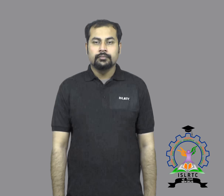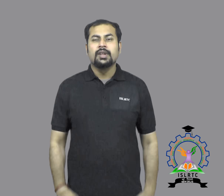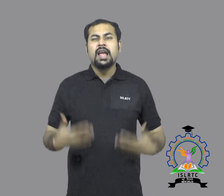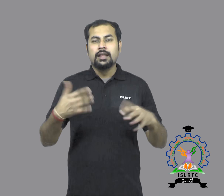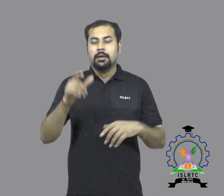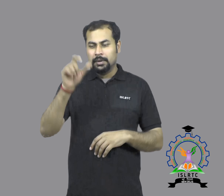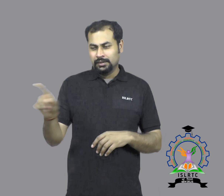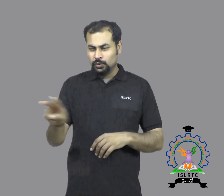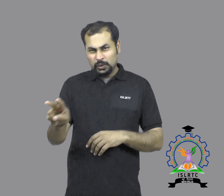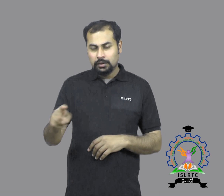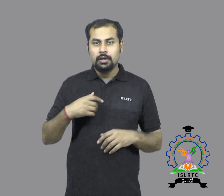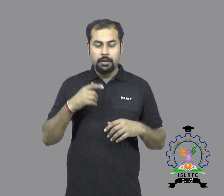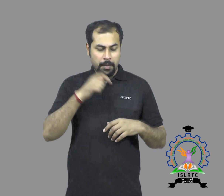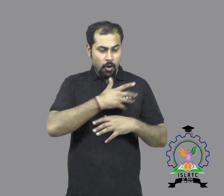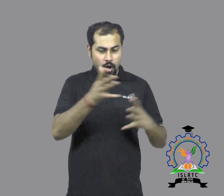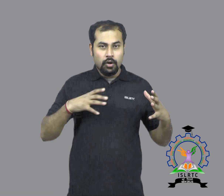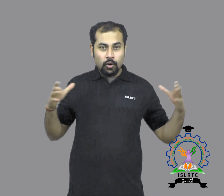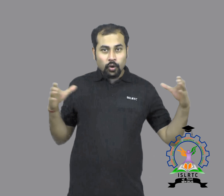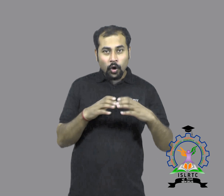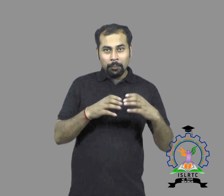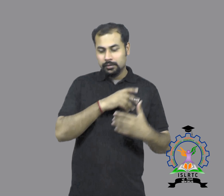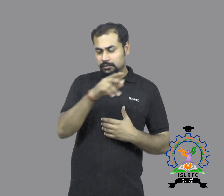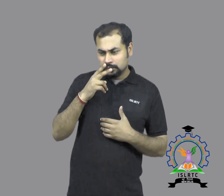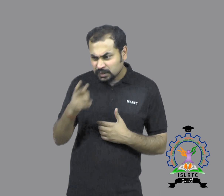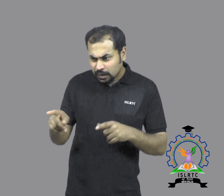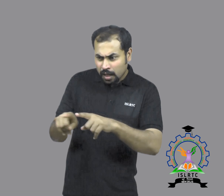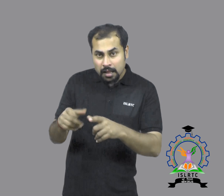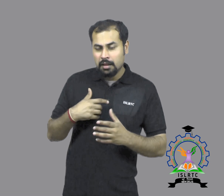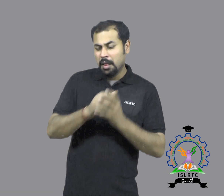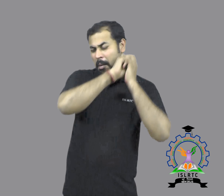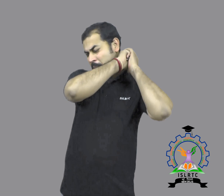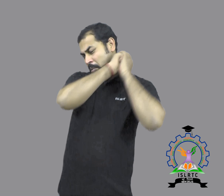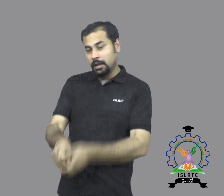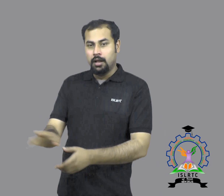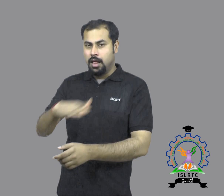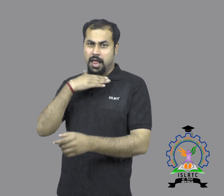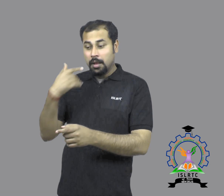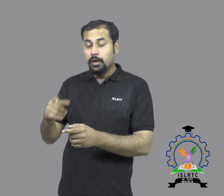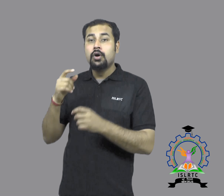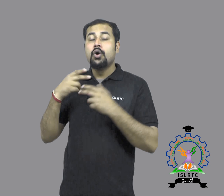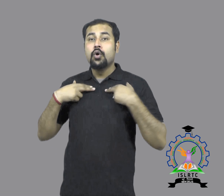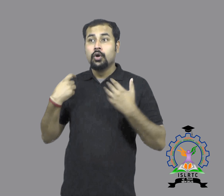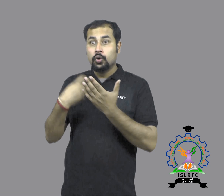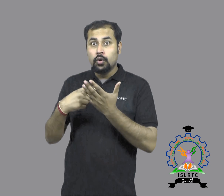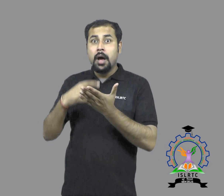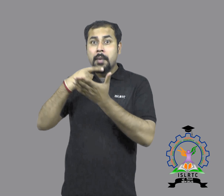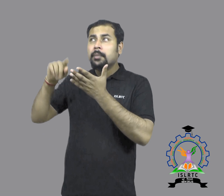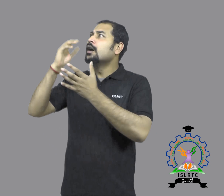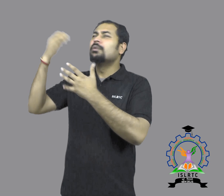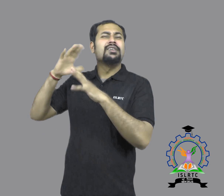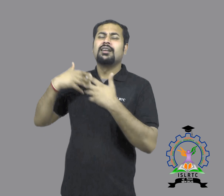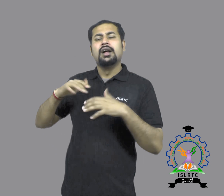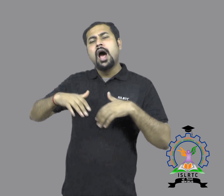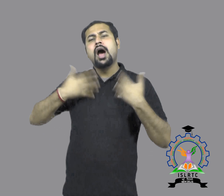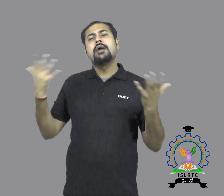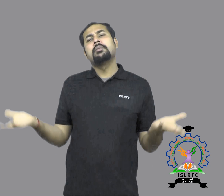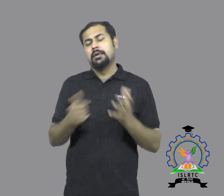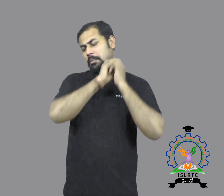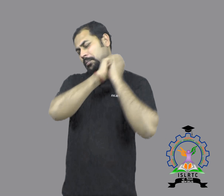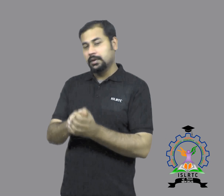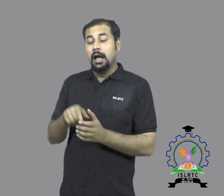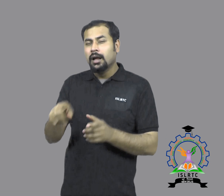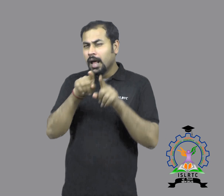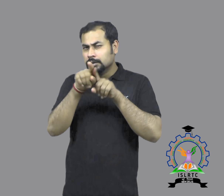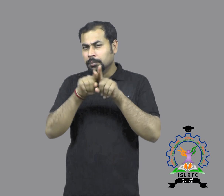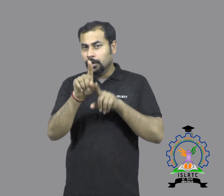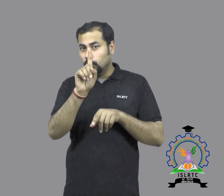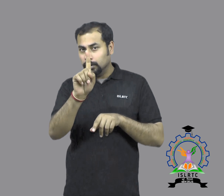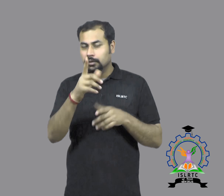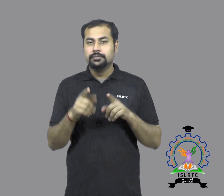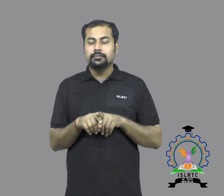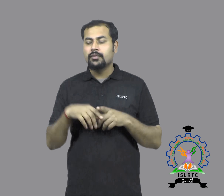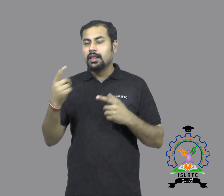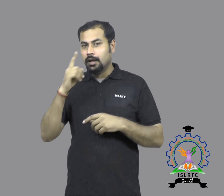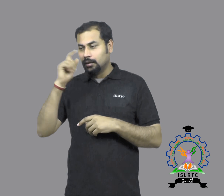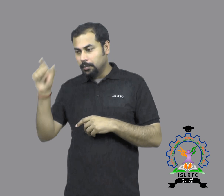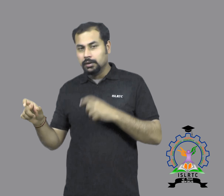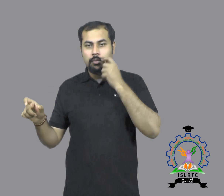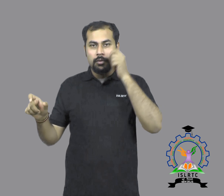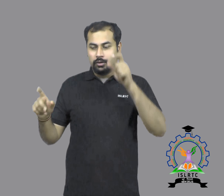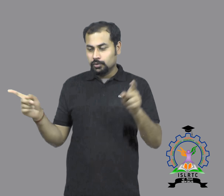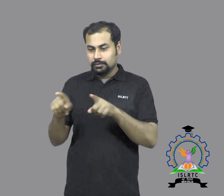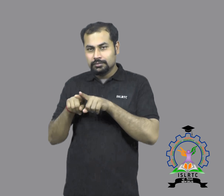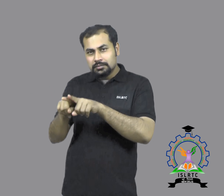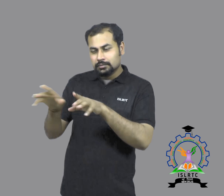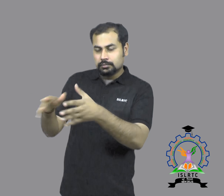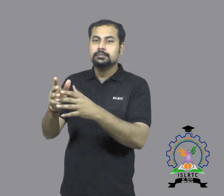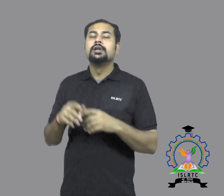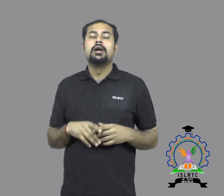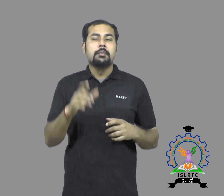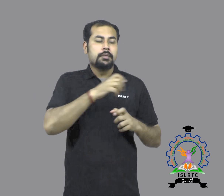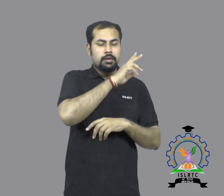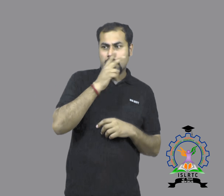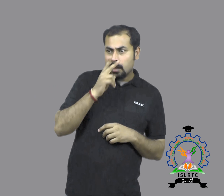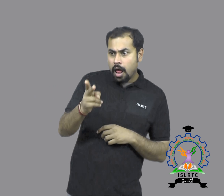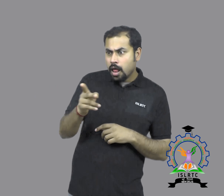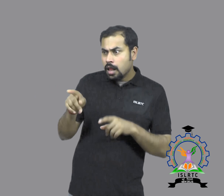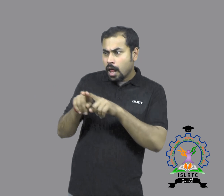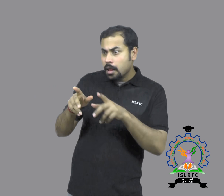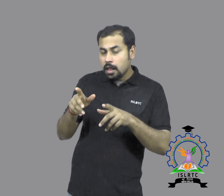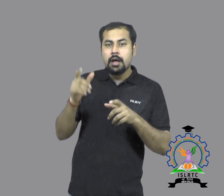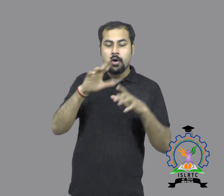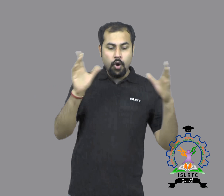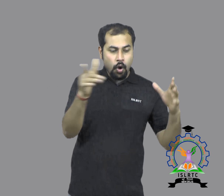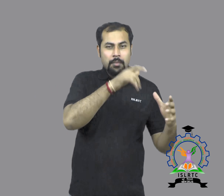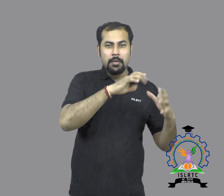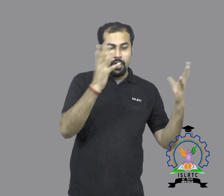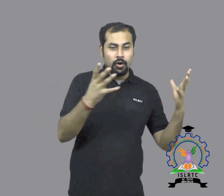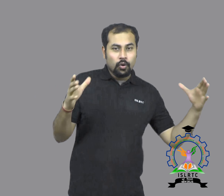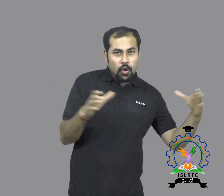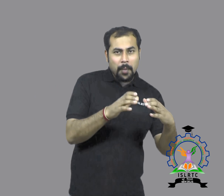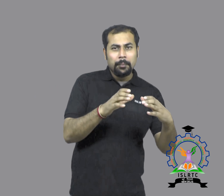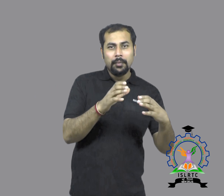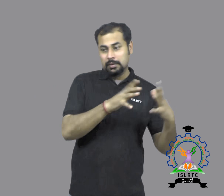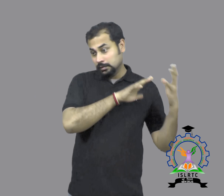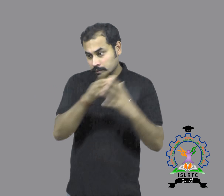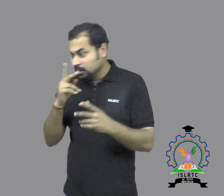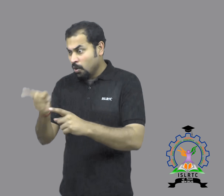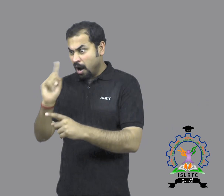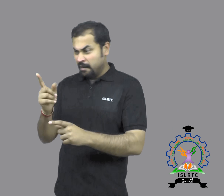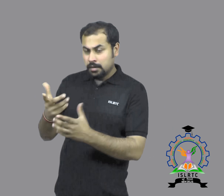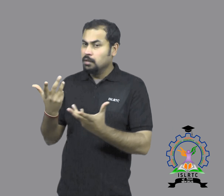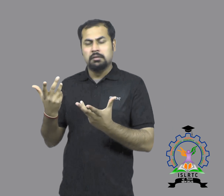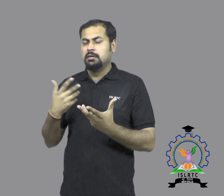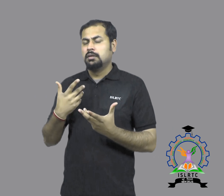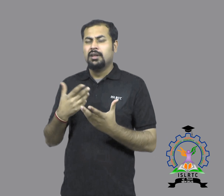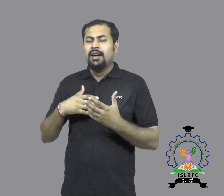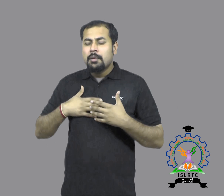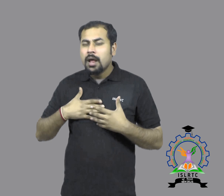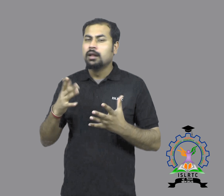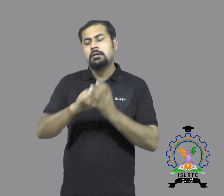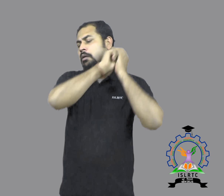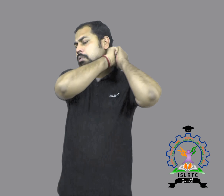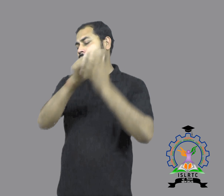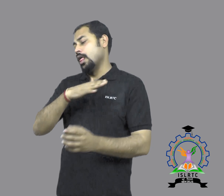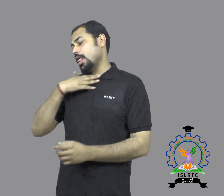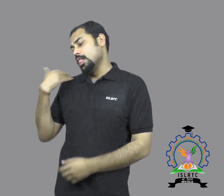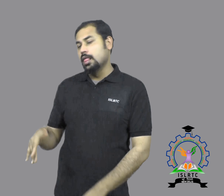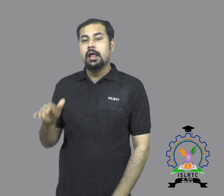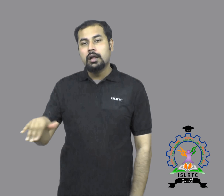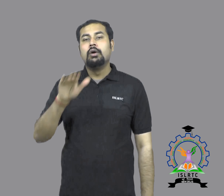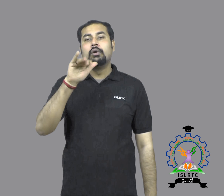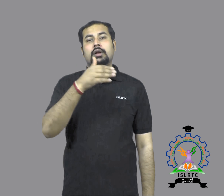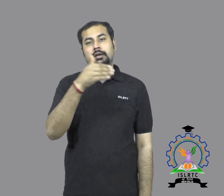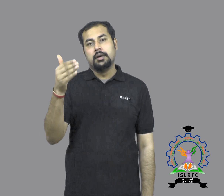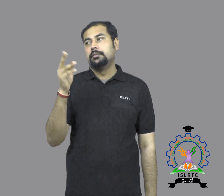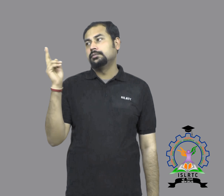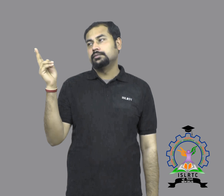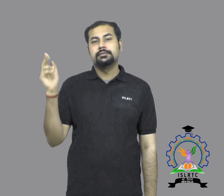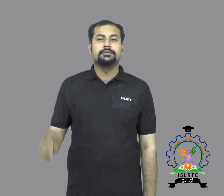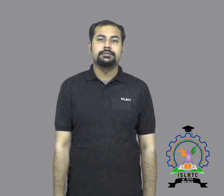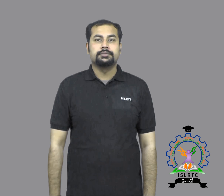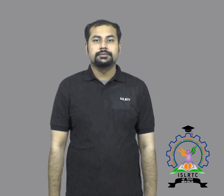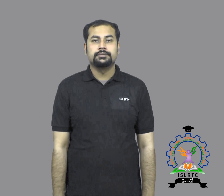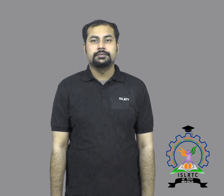Lynching